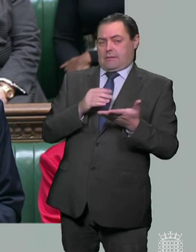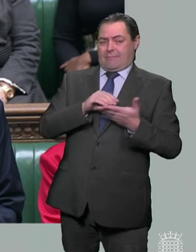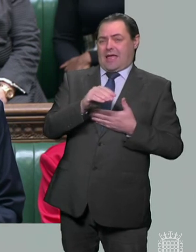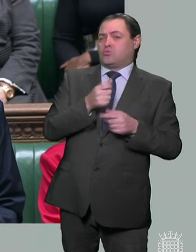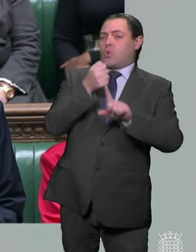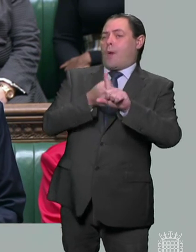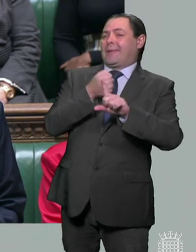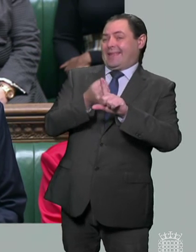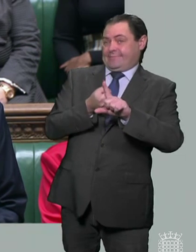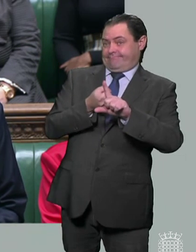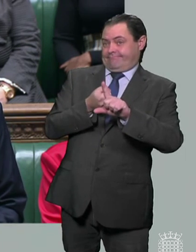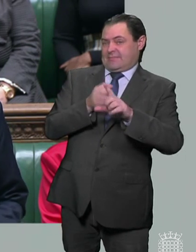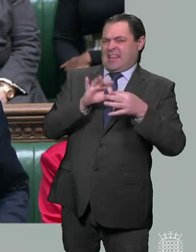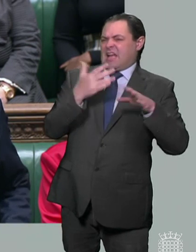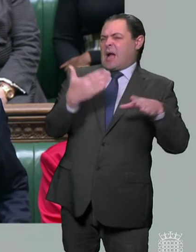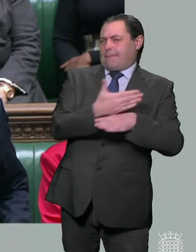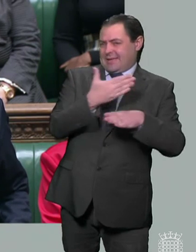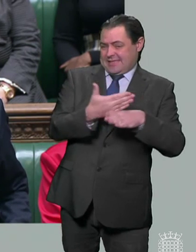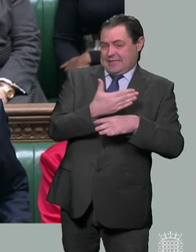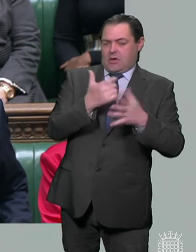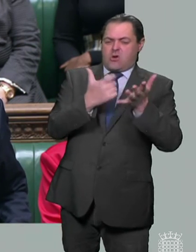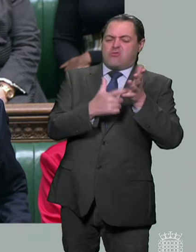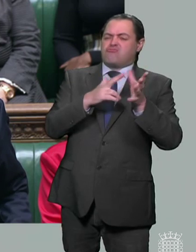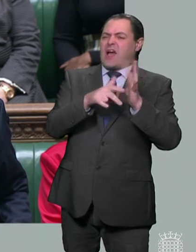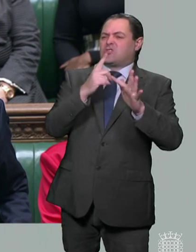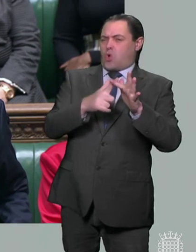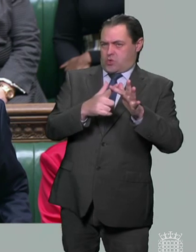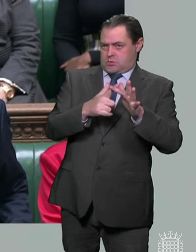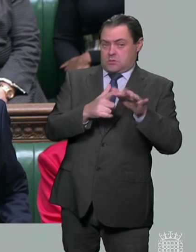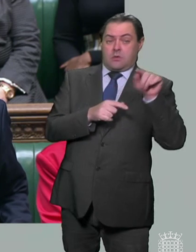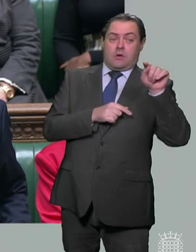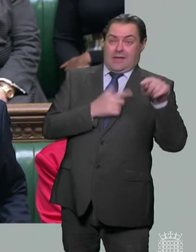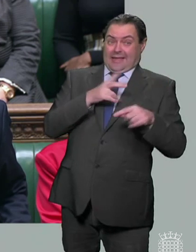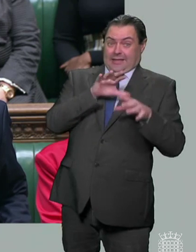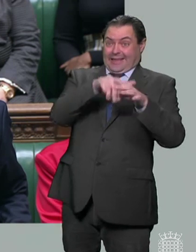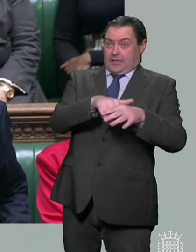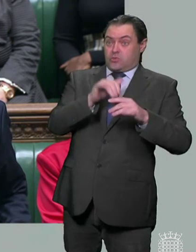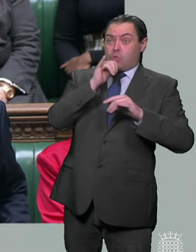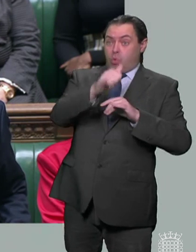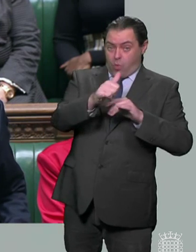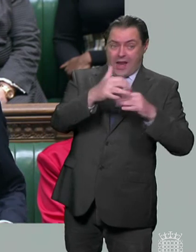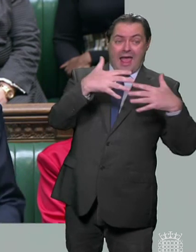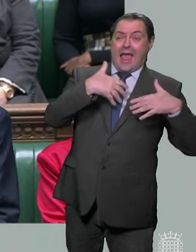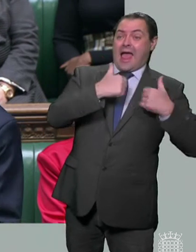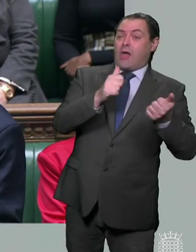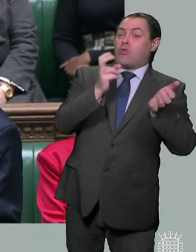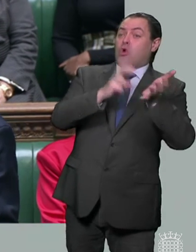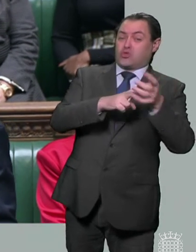We know that he sat in on a call between Randox and the Minister responsible for handling health contracts.